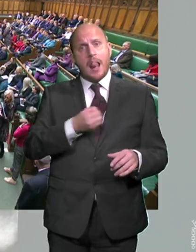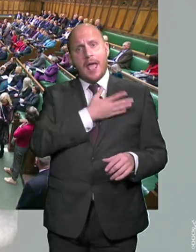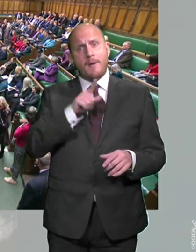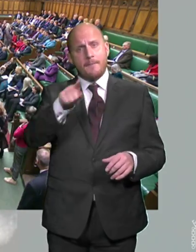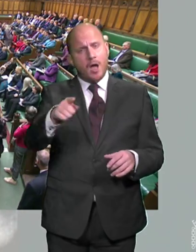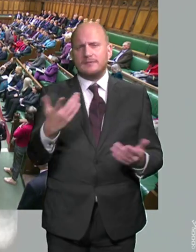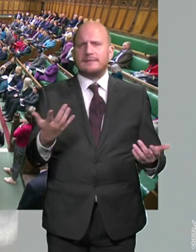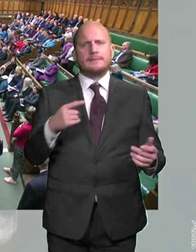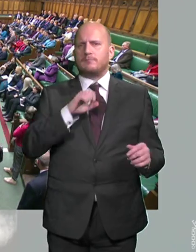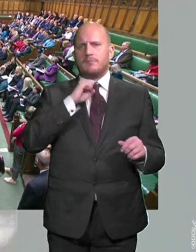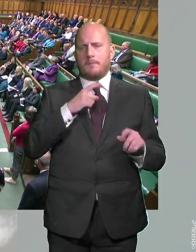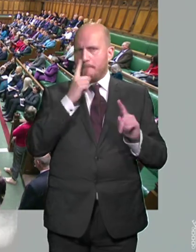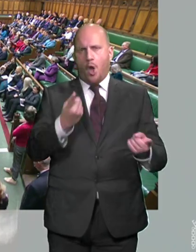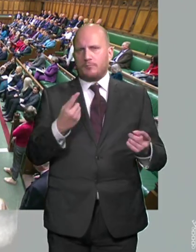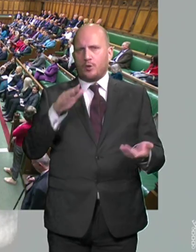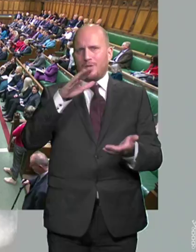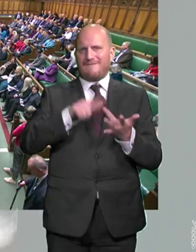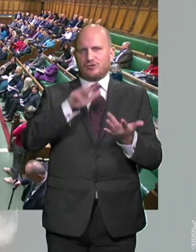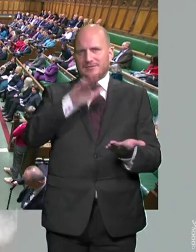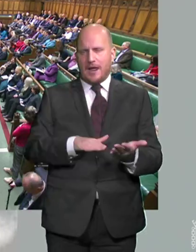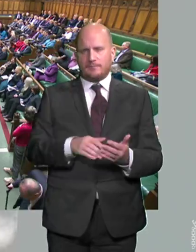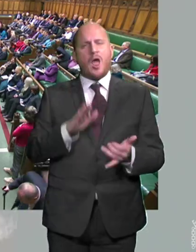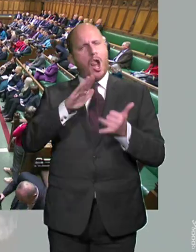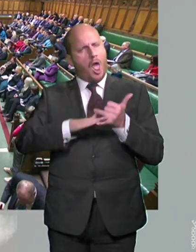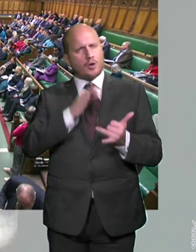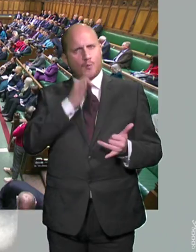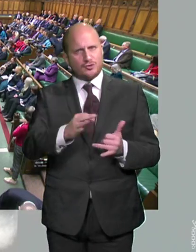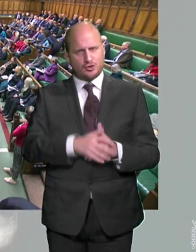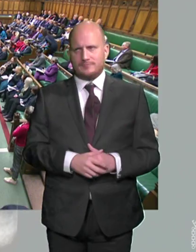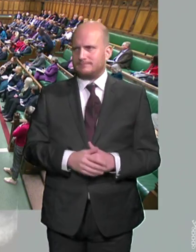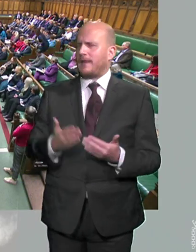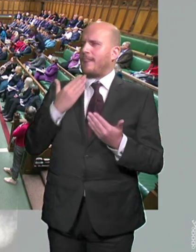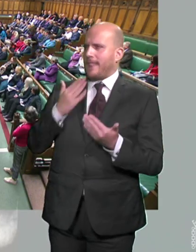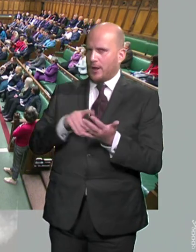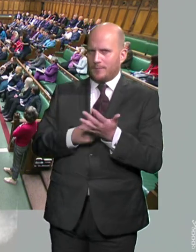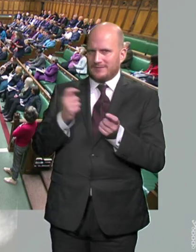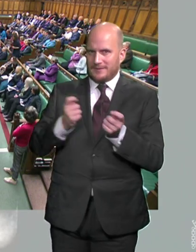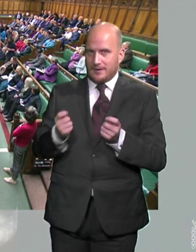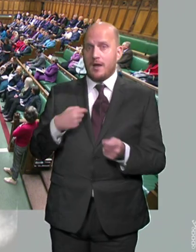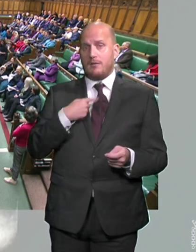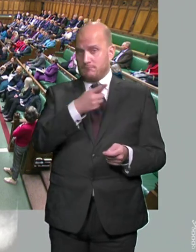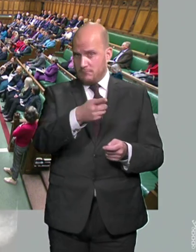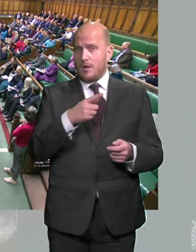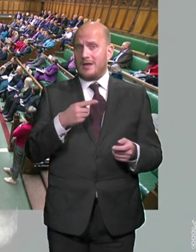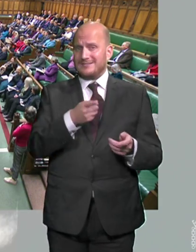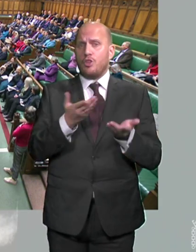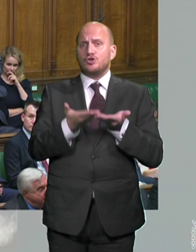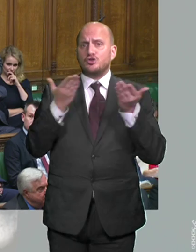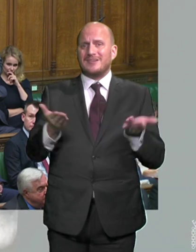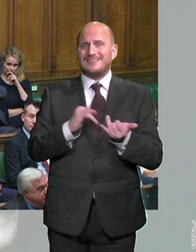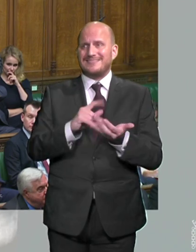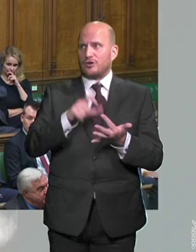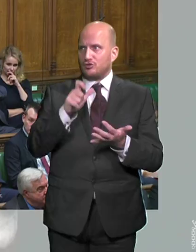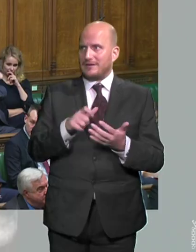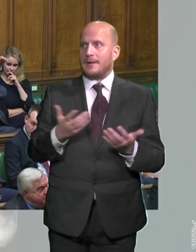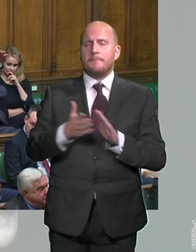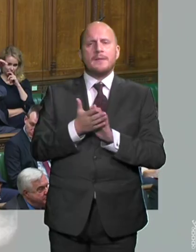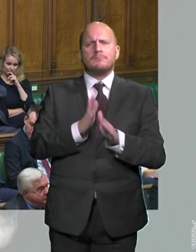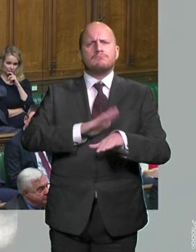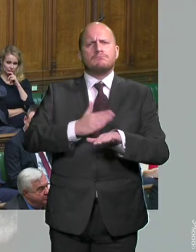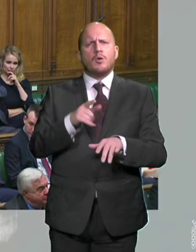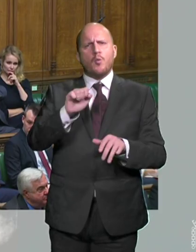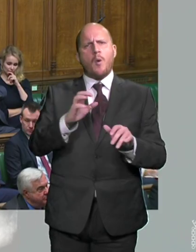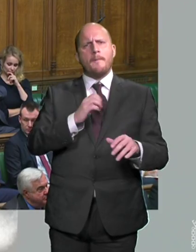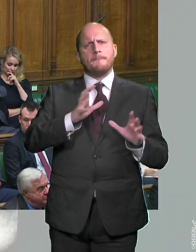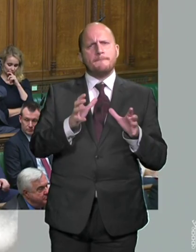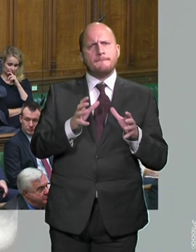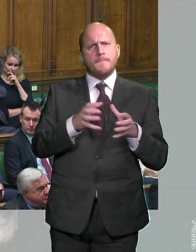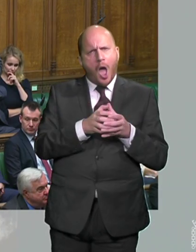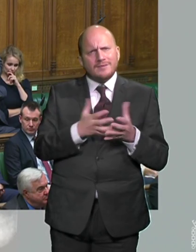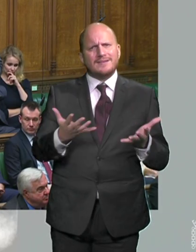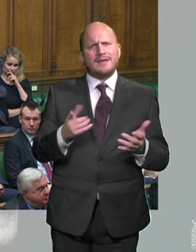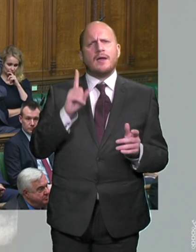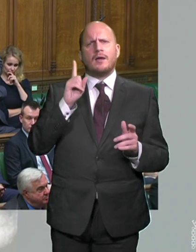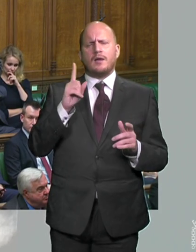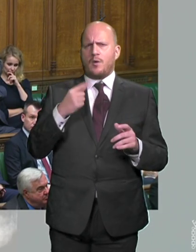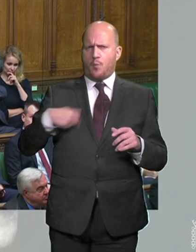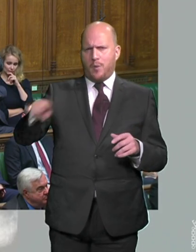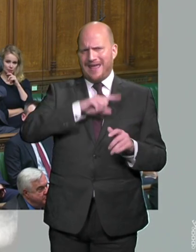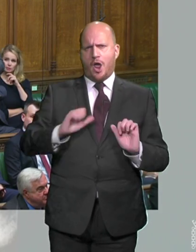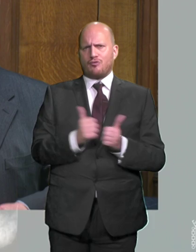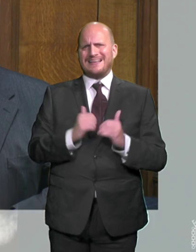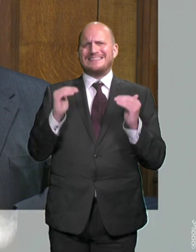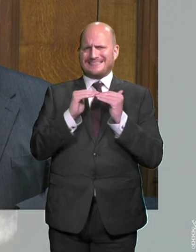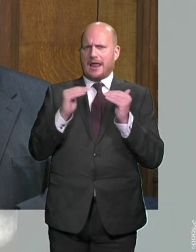My right honourable Friend is also the Justice Secretary, and everybody in this House, irrespective of party, will know that for the reputation of this House standards are important.